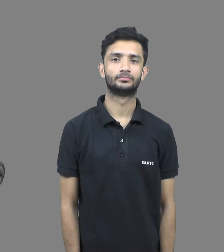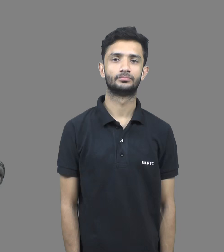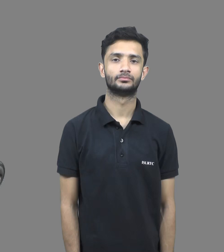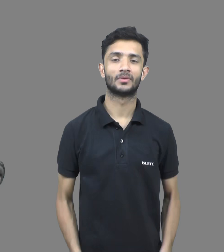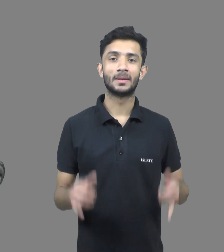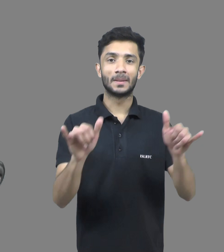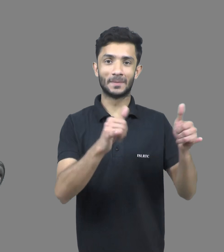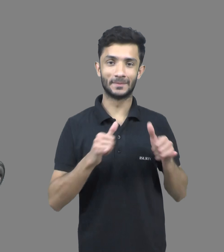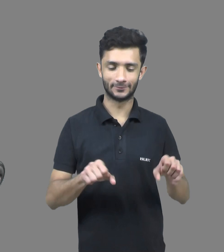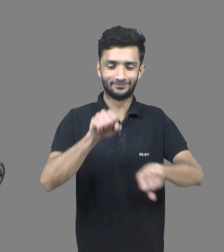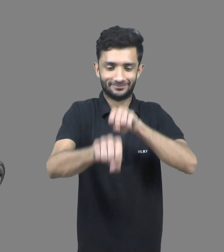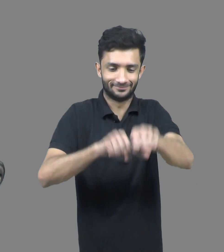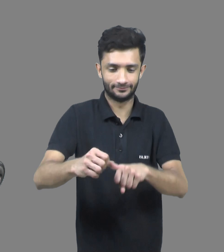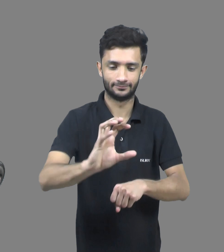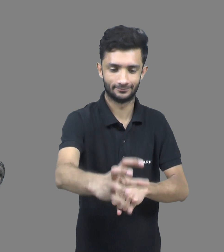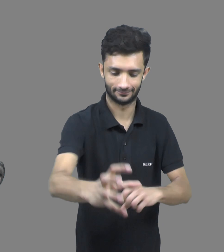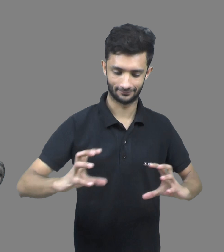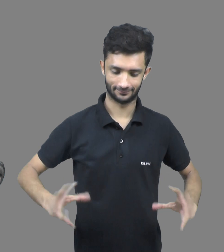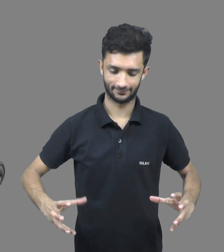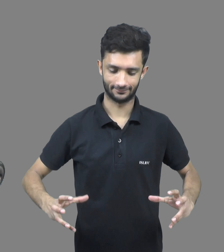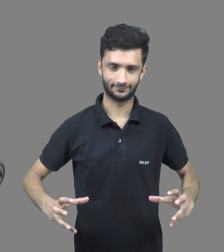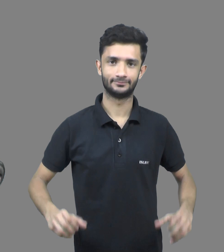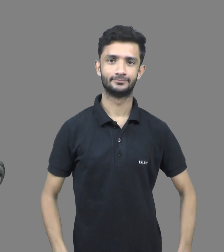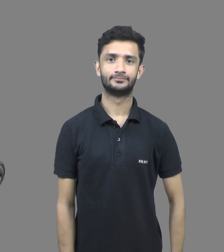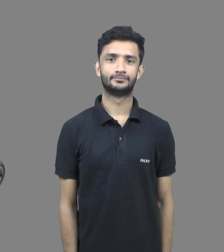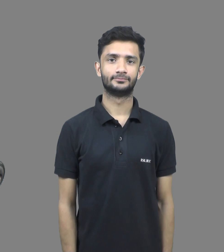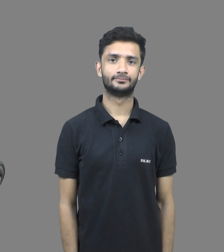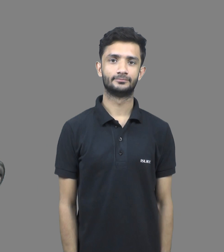Tricycle